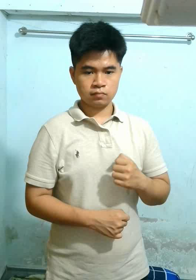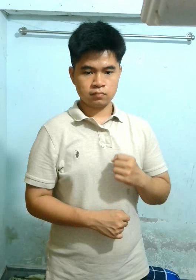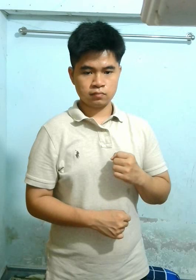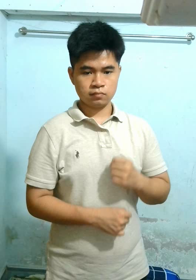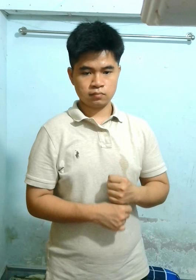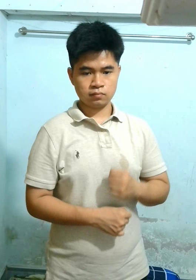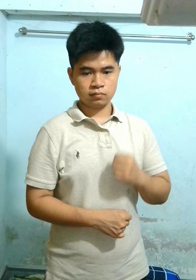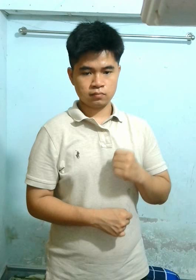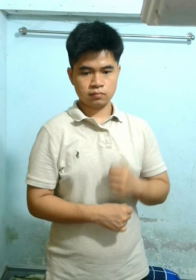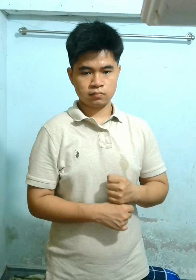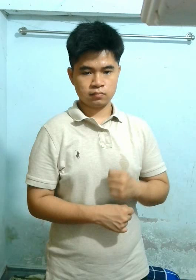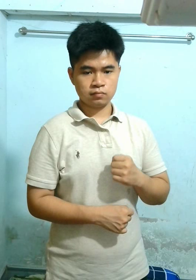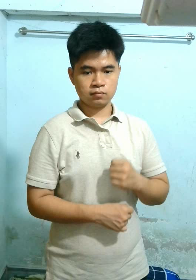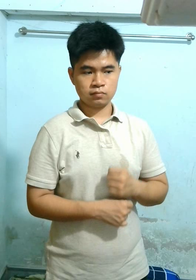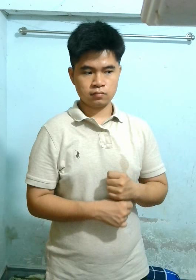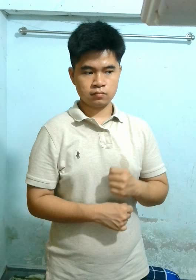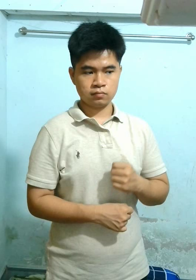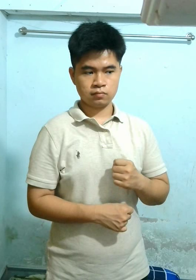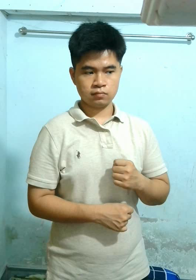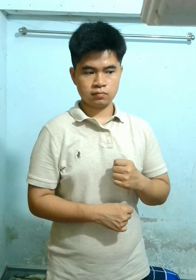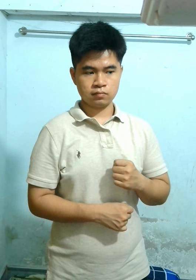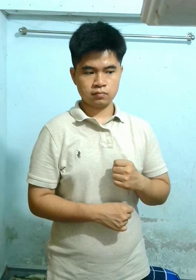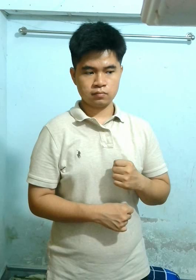cong viec